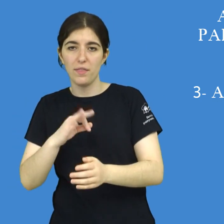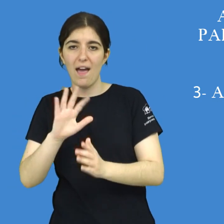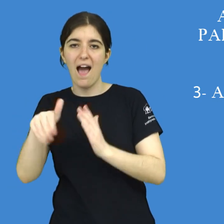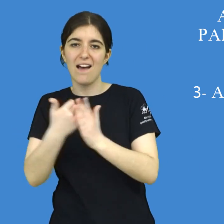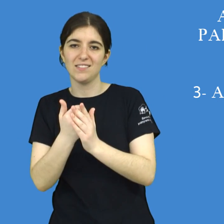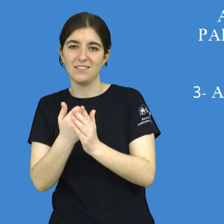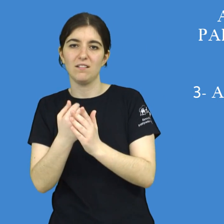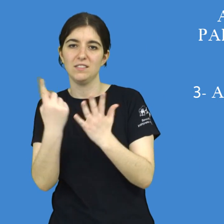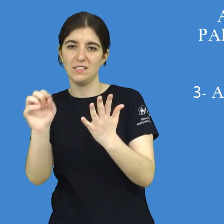hasta